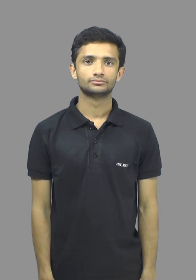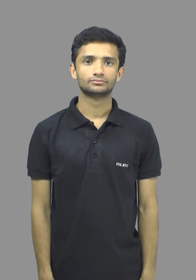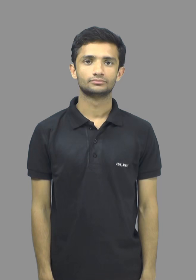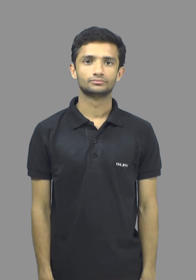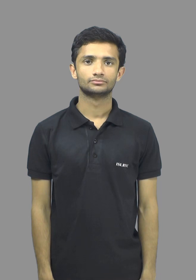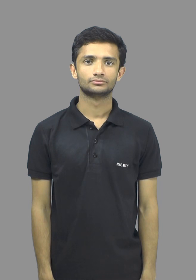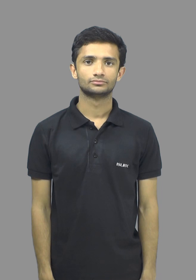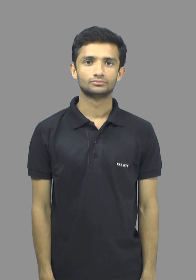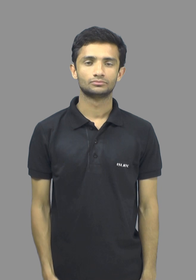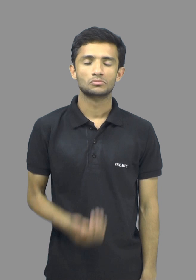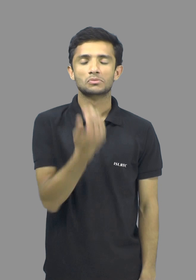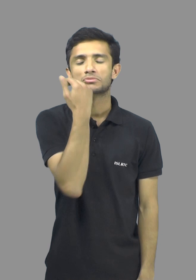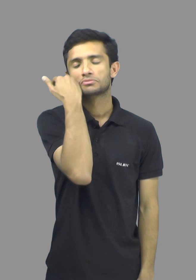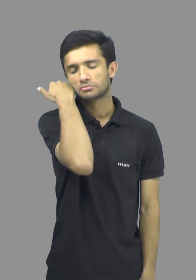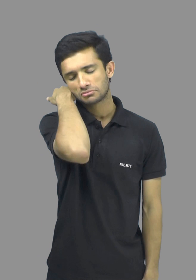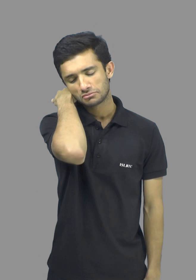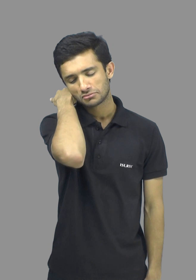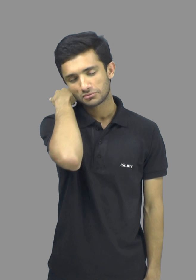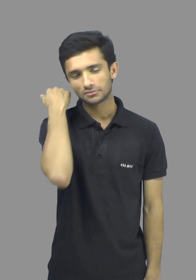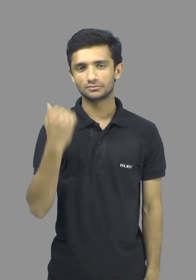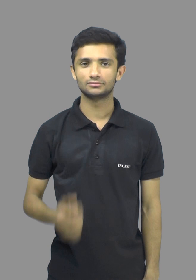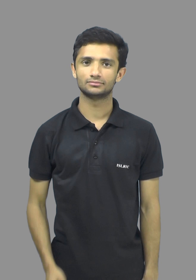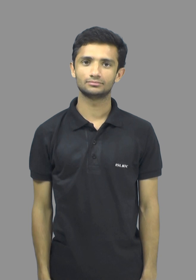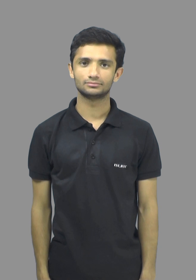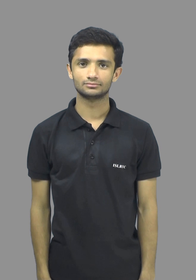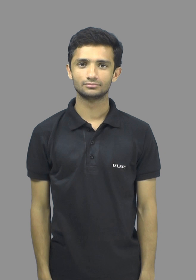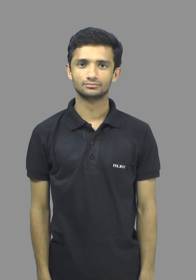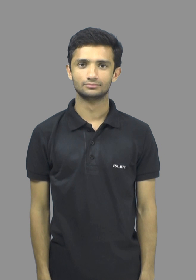Bored Uninterested